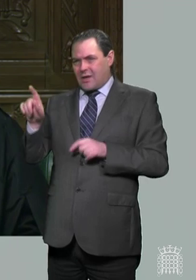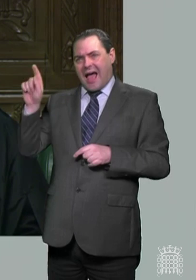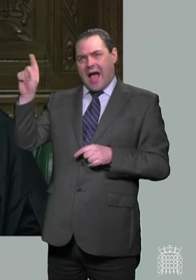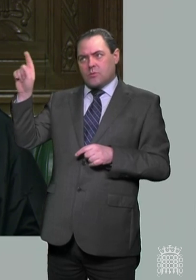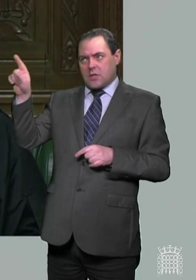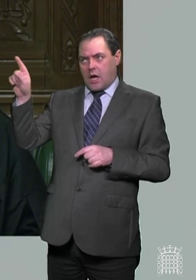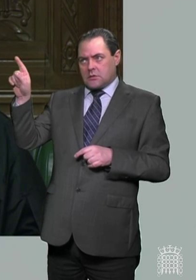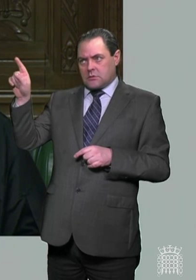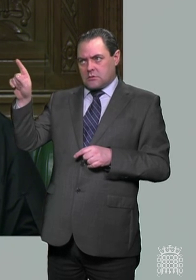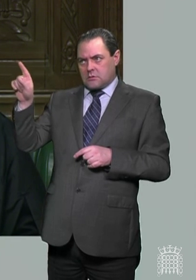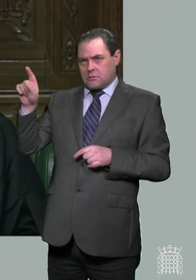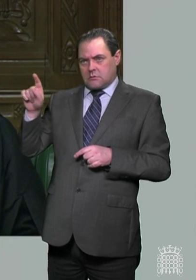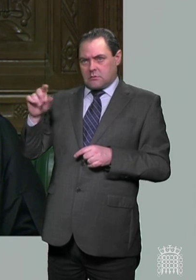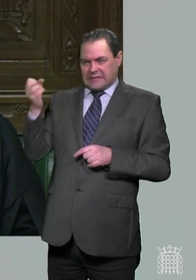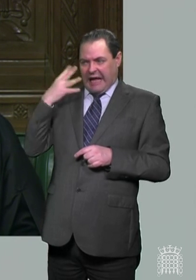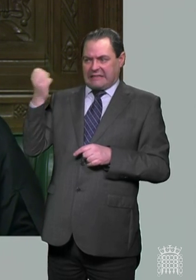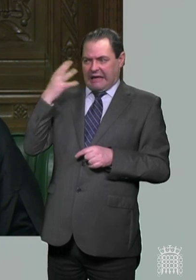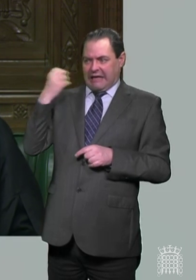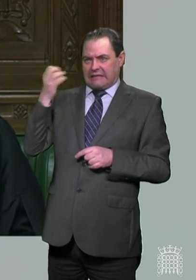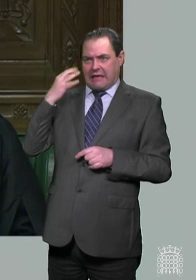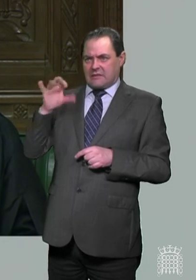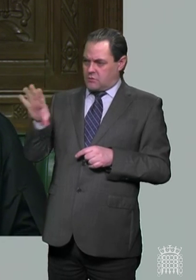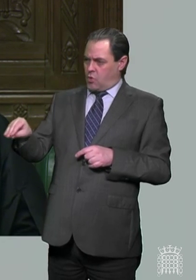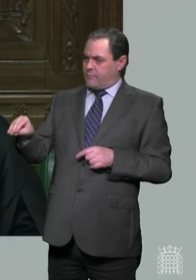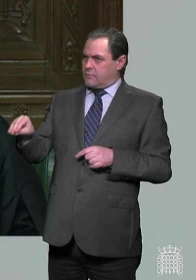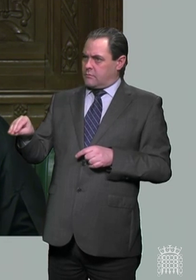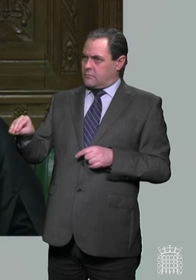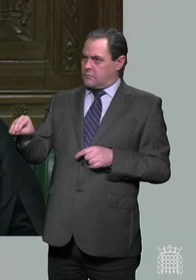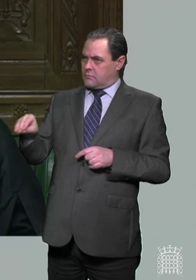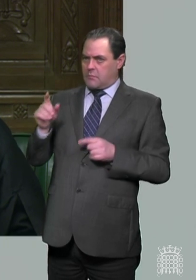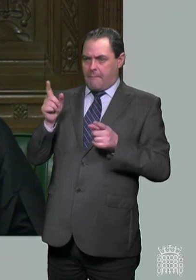Order. If you want to carry on, carry on outside: I am not having this perpetual noise coming from the Front Bench.